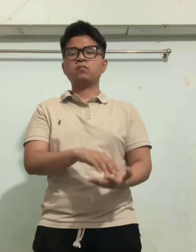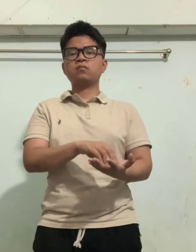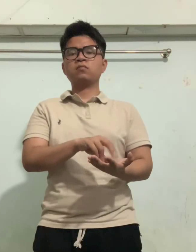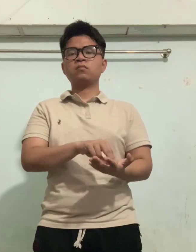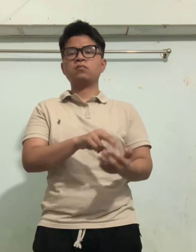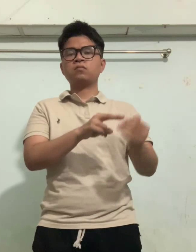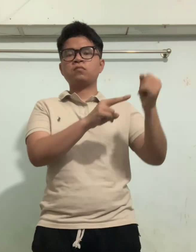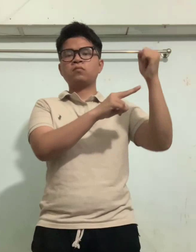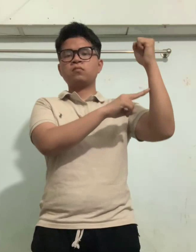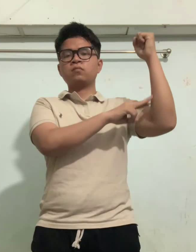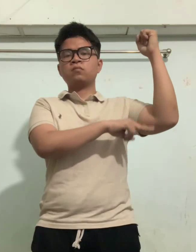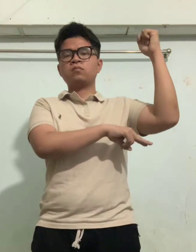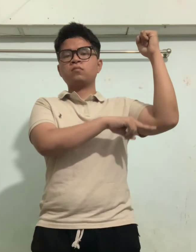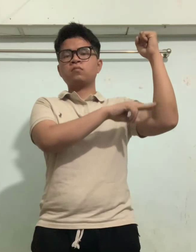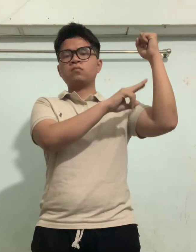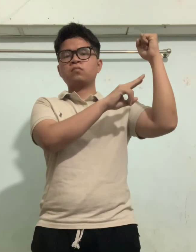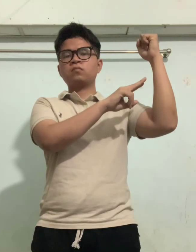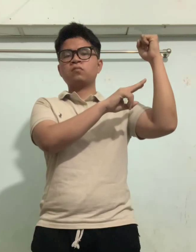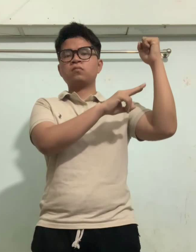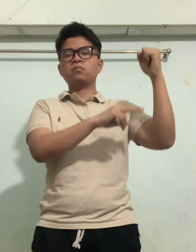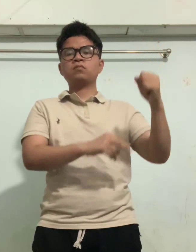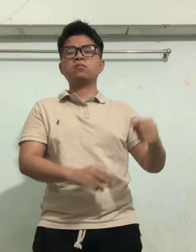tieng viet